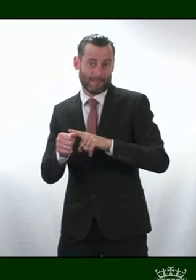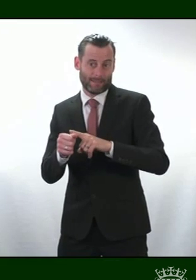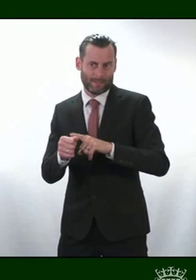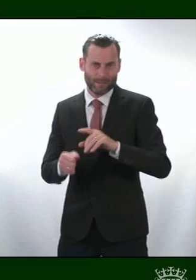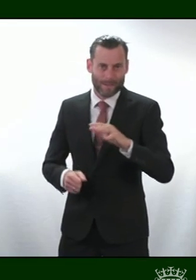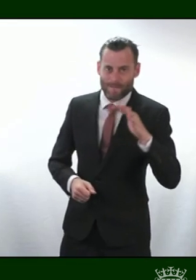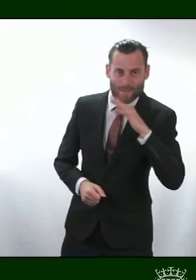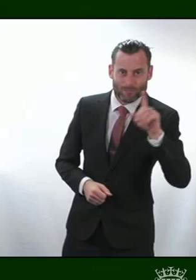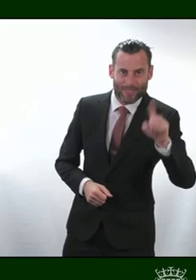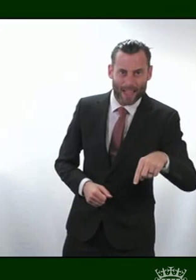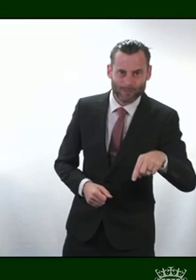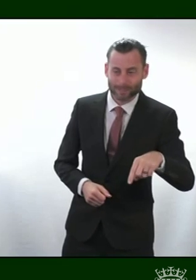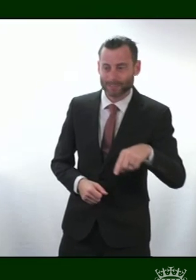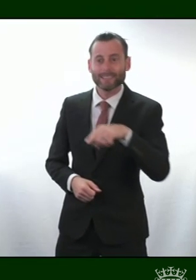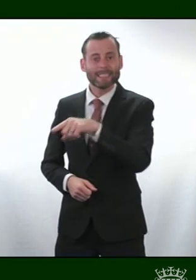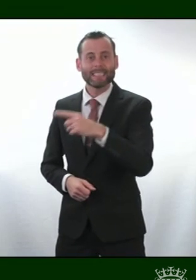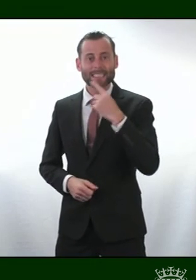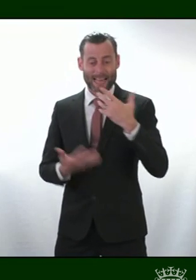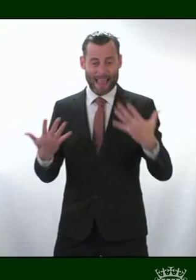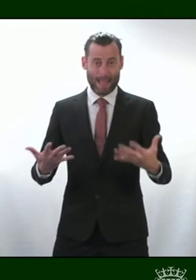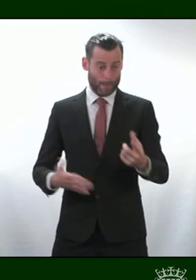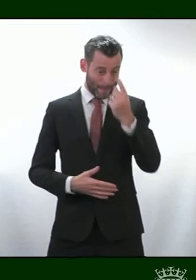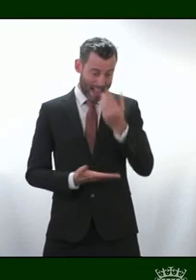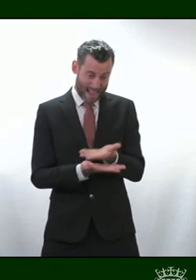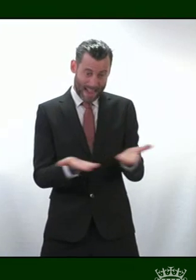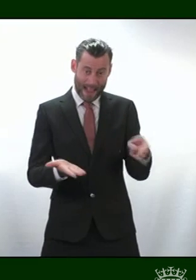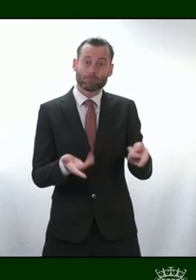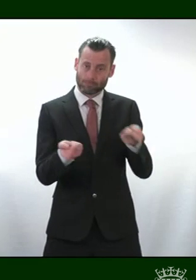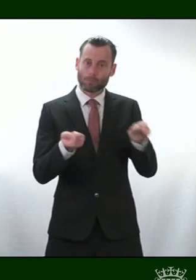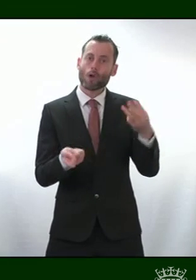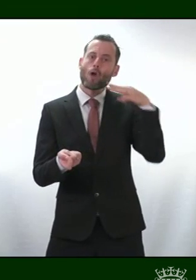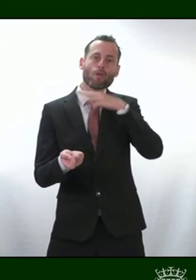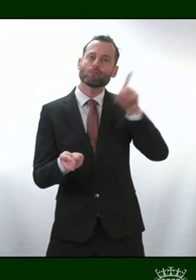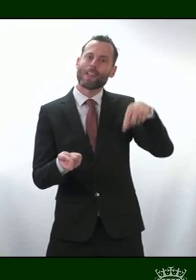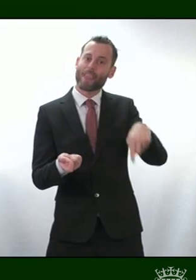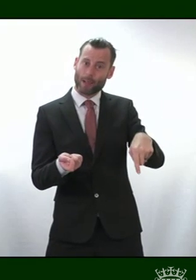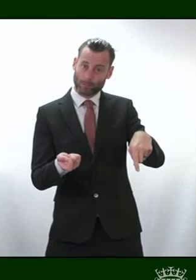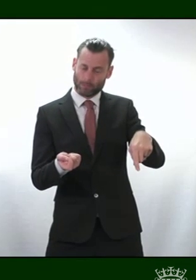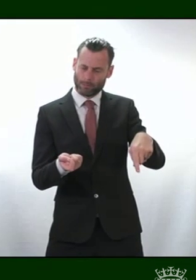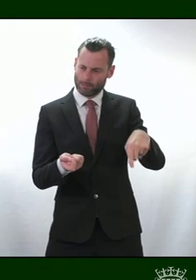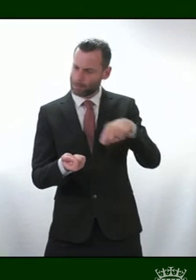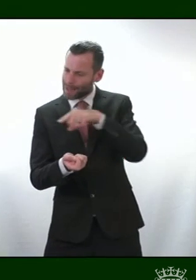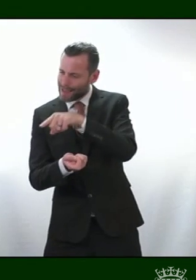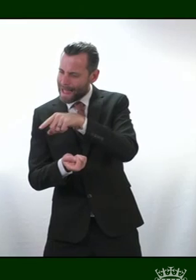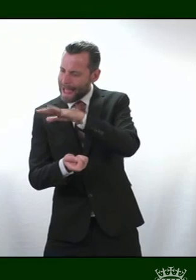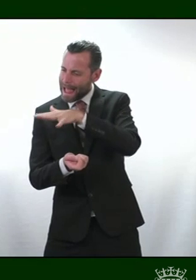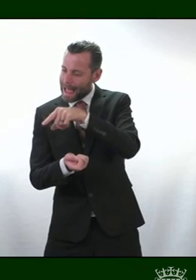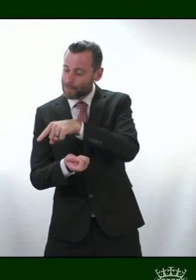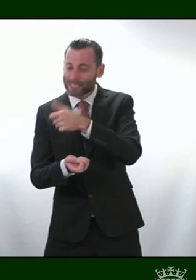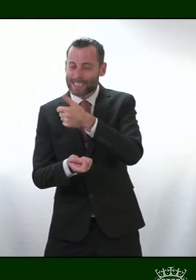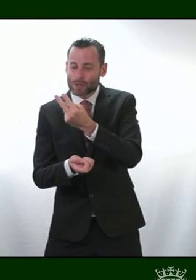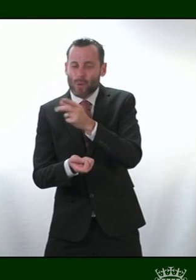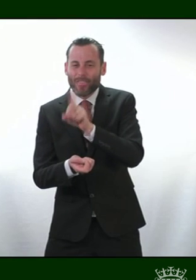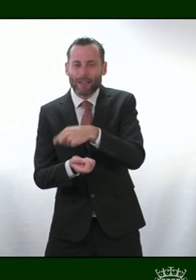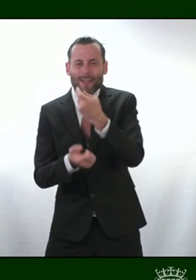The Prime Minister has said that testing capacity is at 300,000, but the average is 62,000 a day.